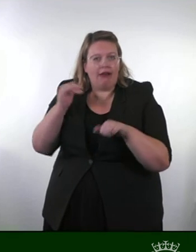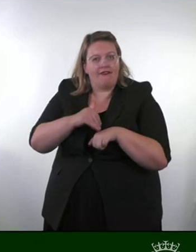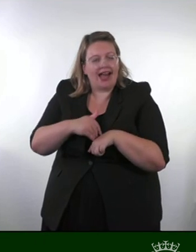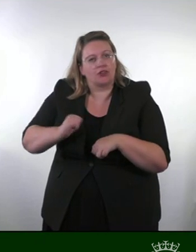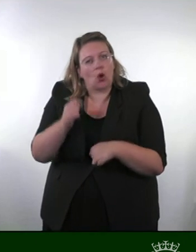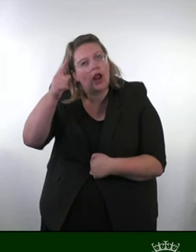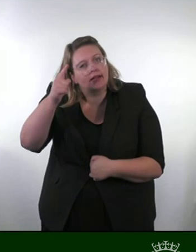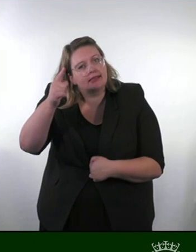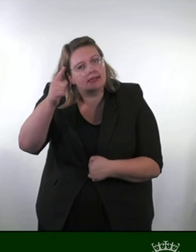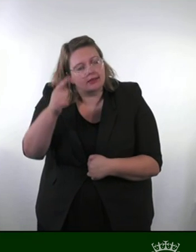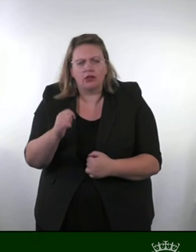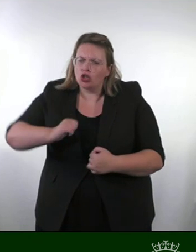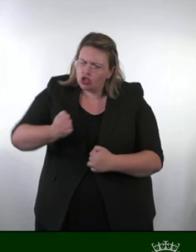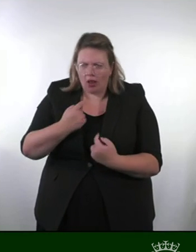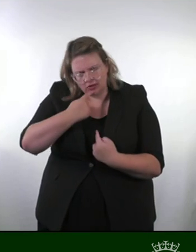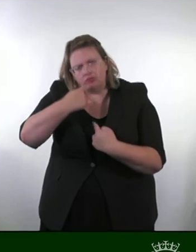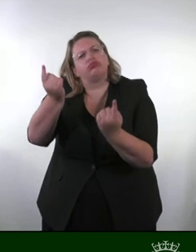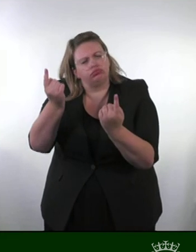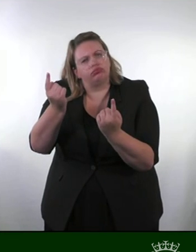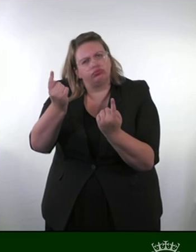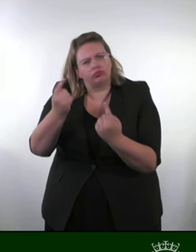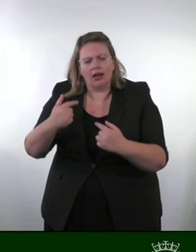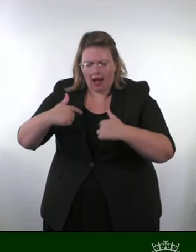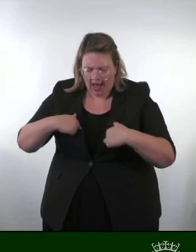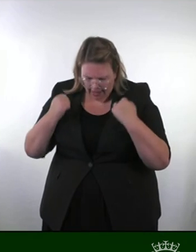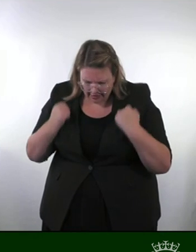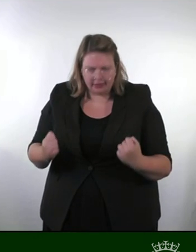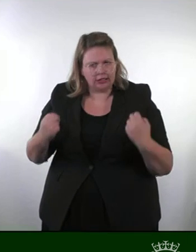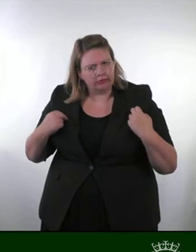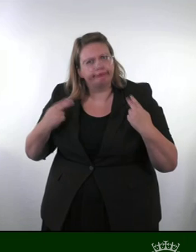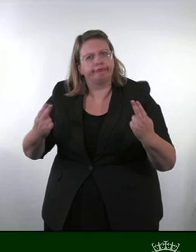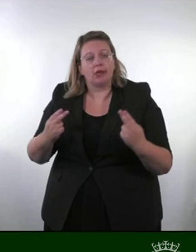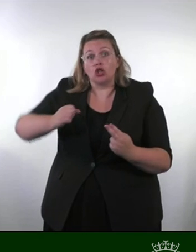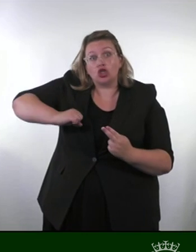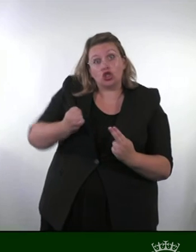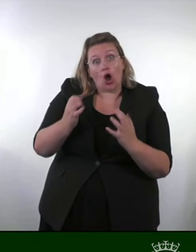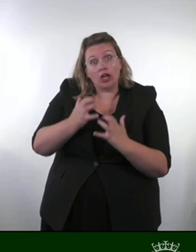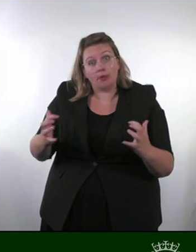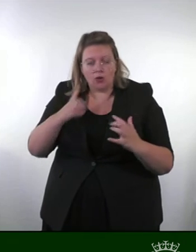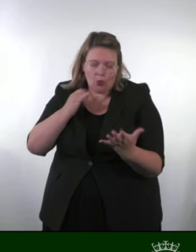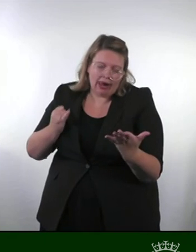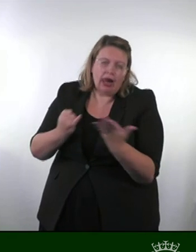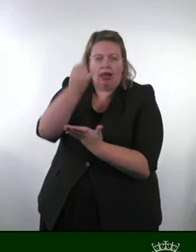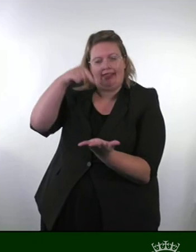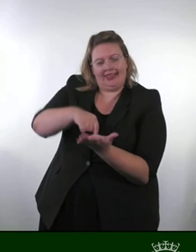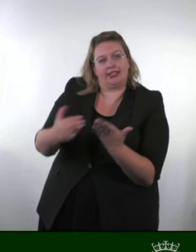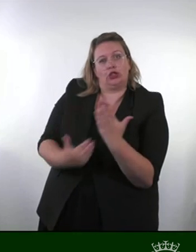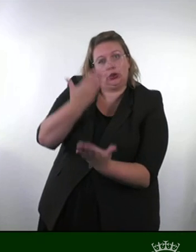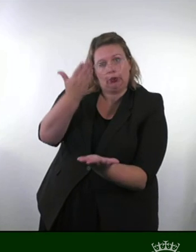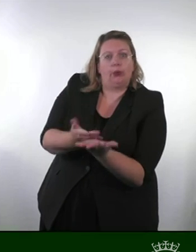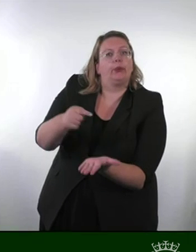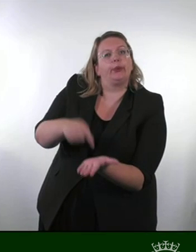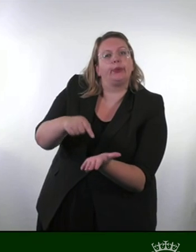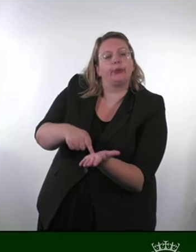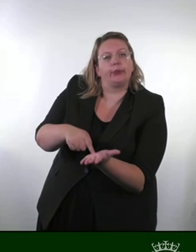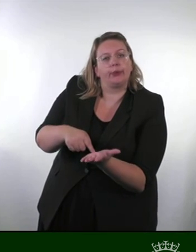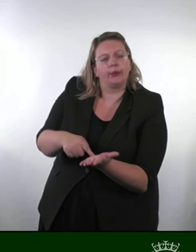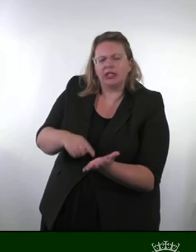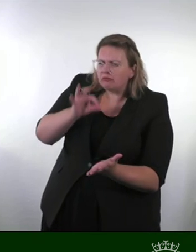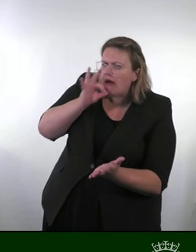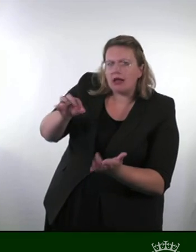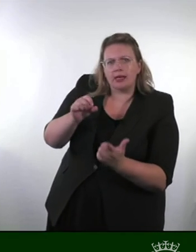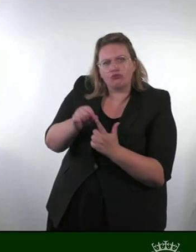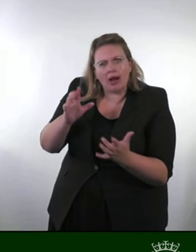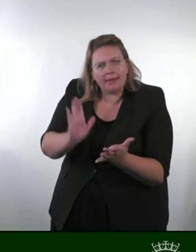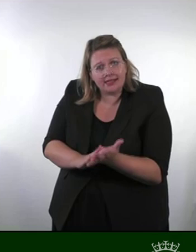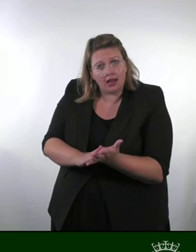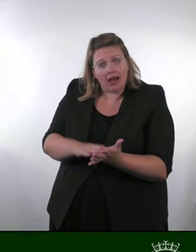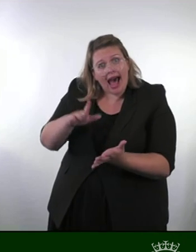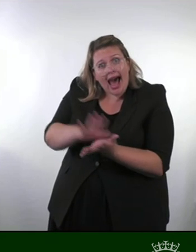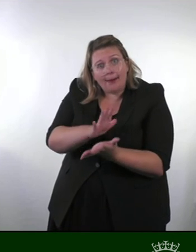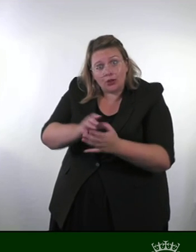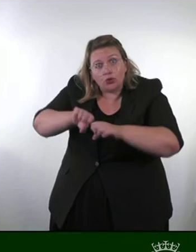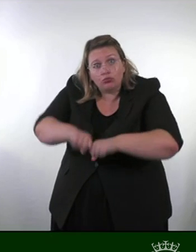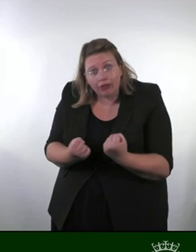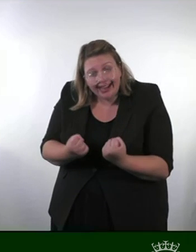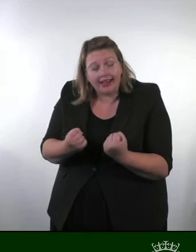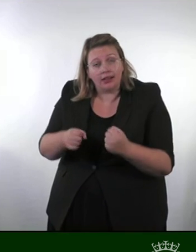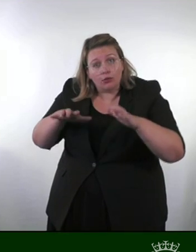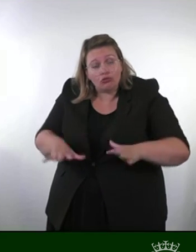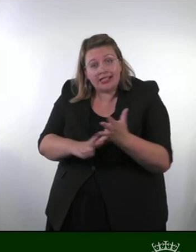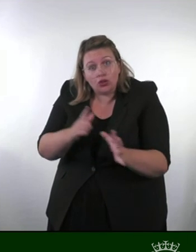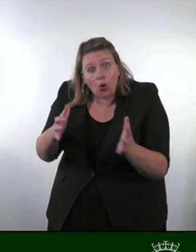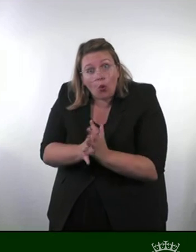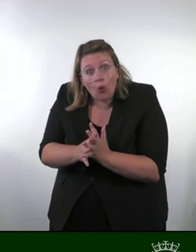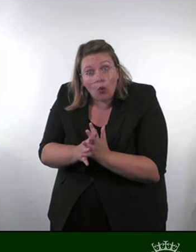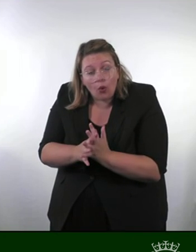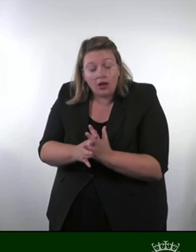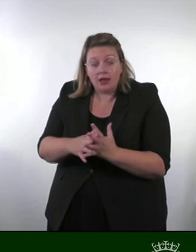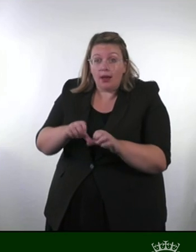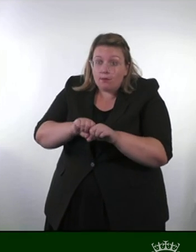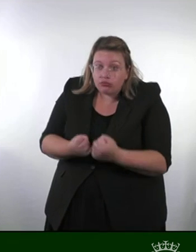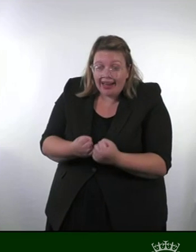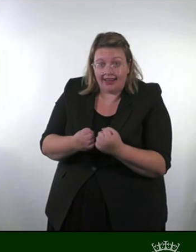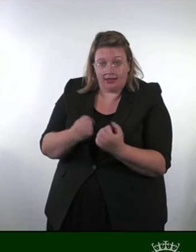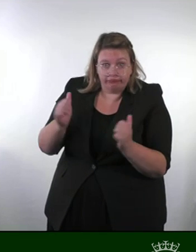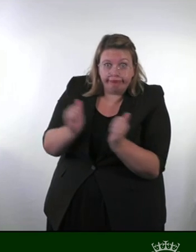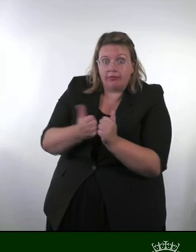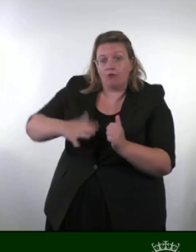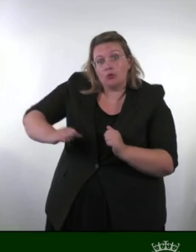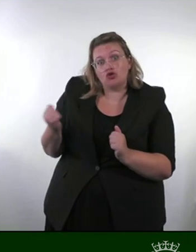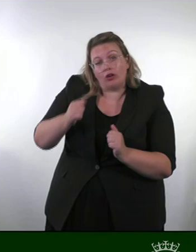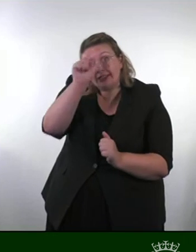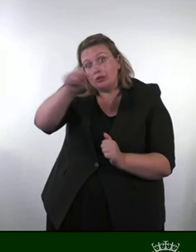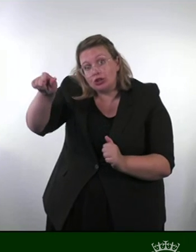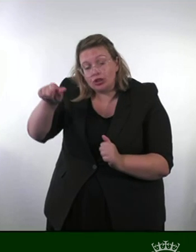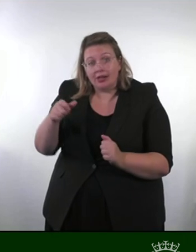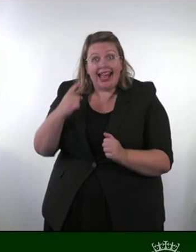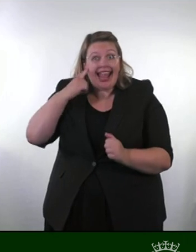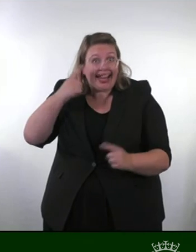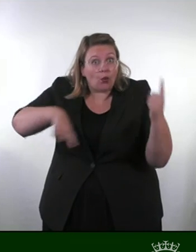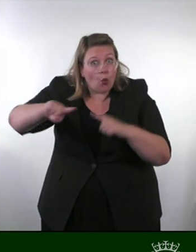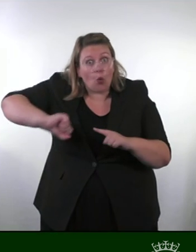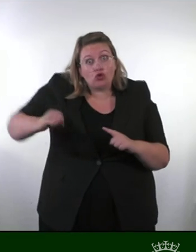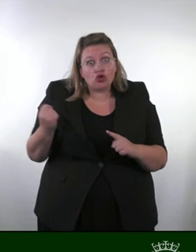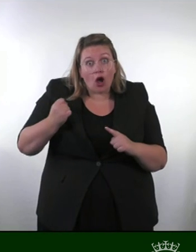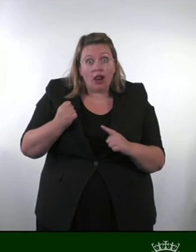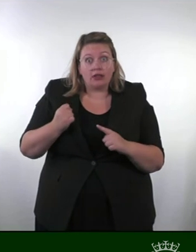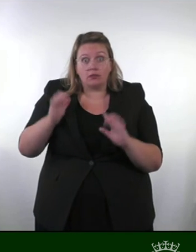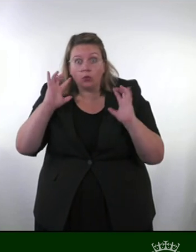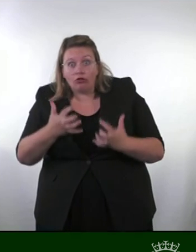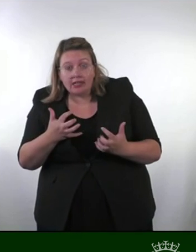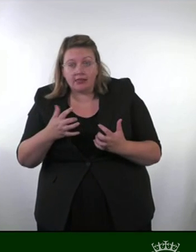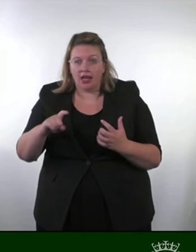Scotland is speaking out, and I state that the Scottish Parliament will reject this attack on devolution, so the question is: will the Prime Minister break domestic law, disregard the settled will of the Scottish people, ignore the concerns of Scotland’s communities and press ahead with this Bill?